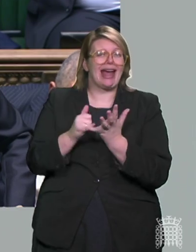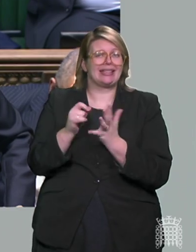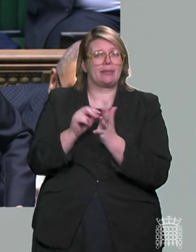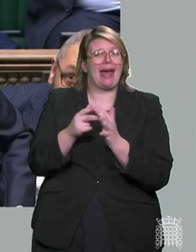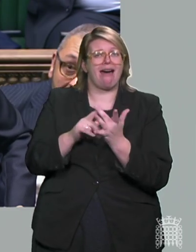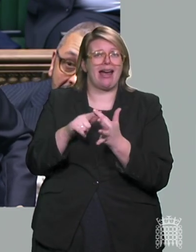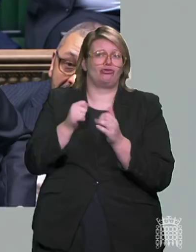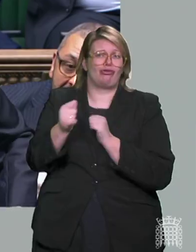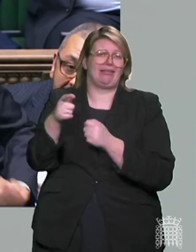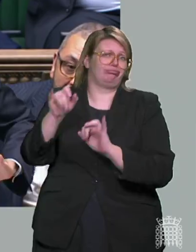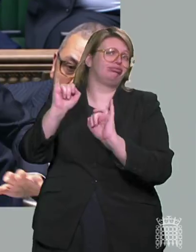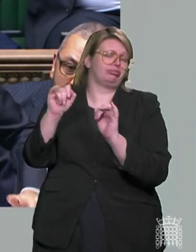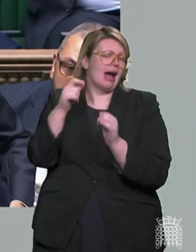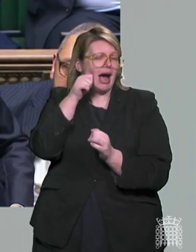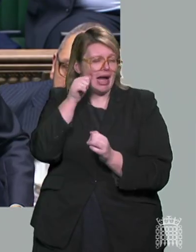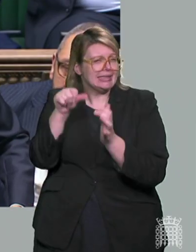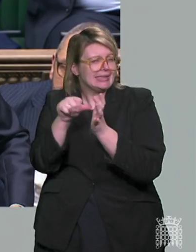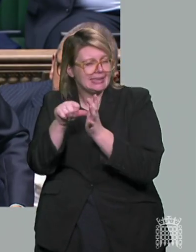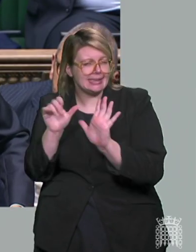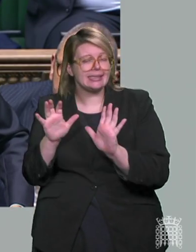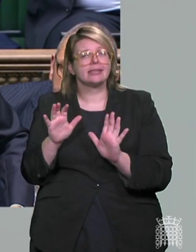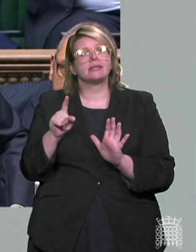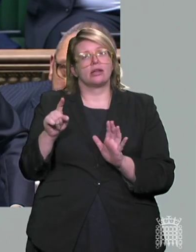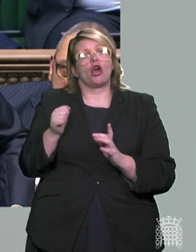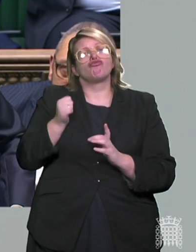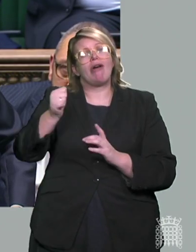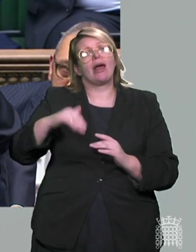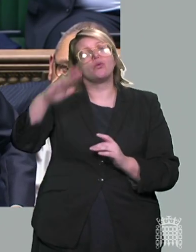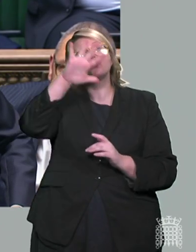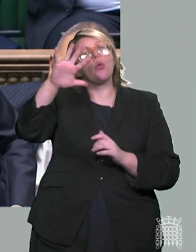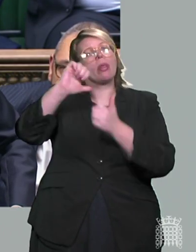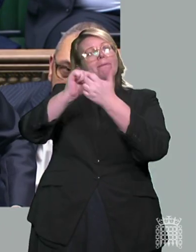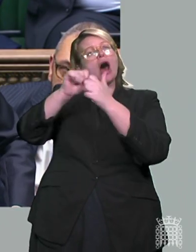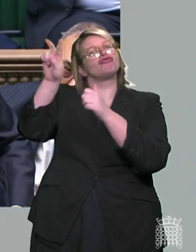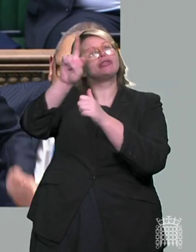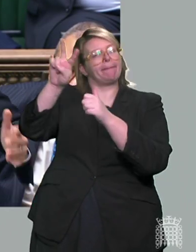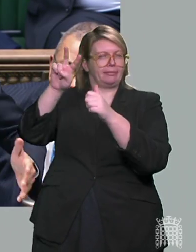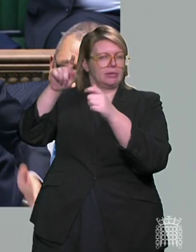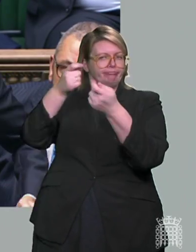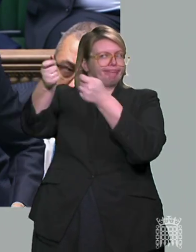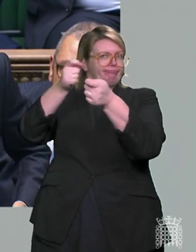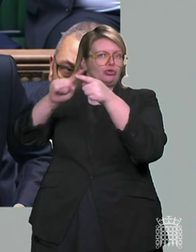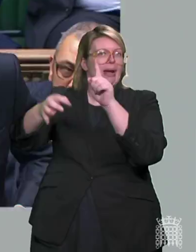The Rail North partnership, which is managing the contract, is working with the company on an improvement plan.